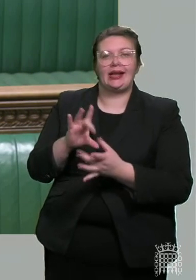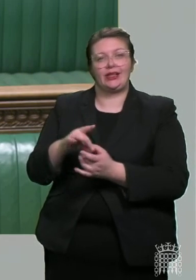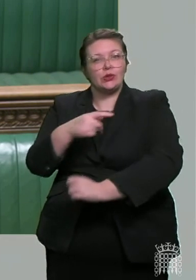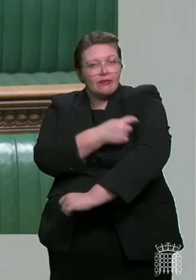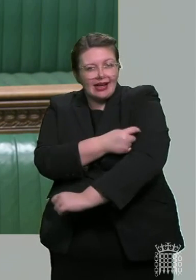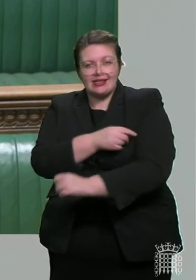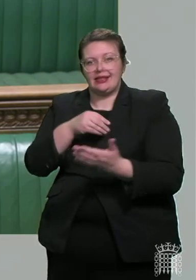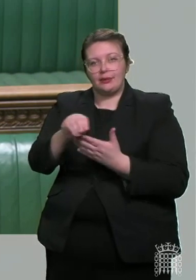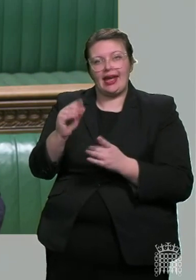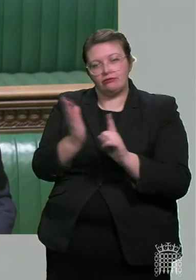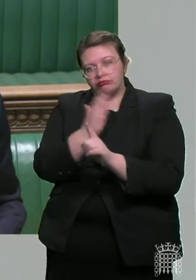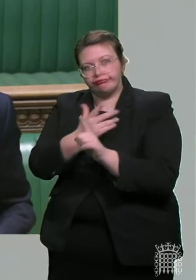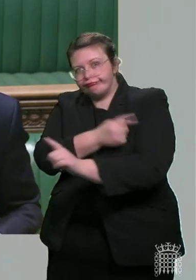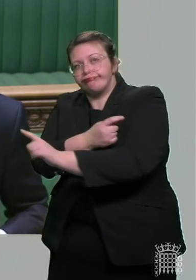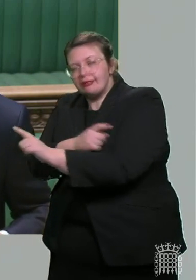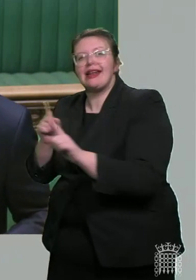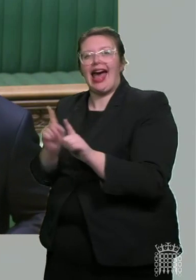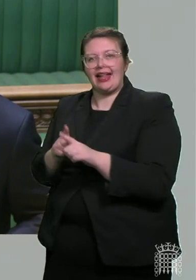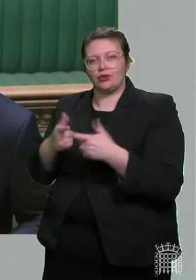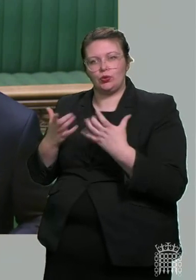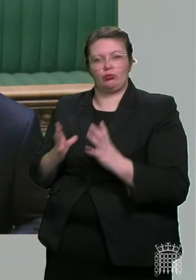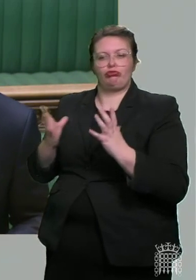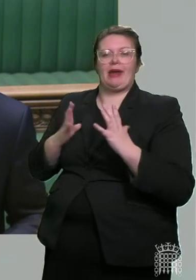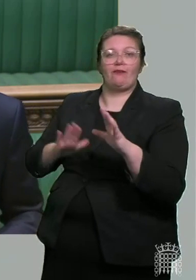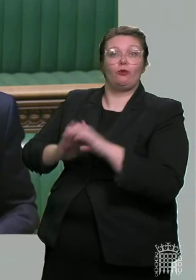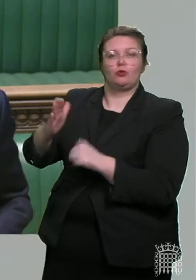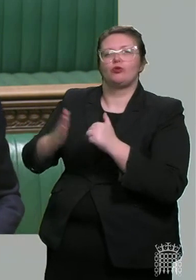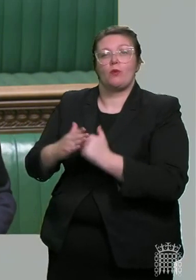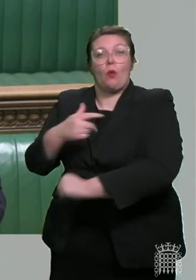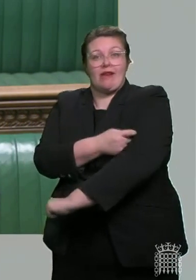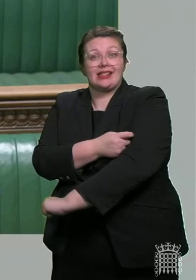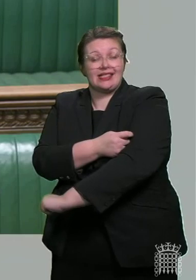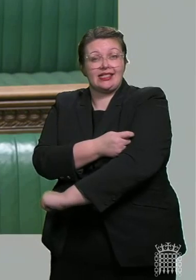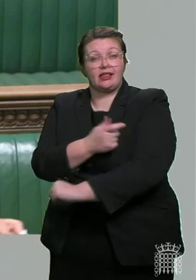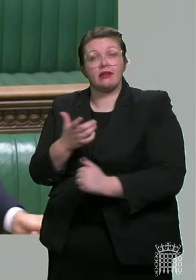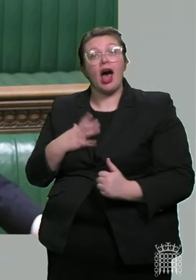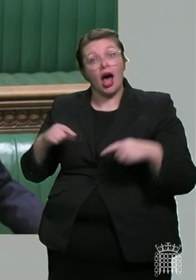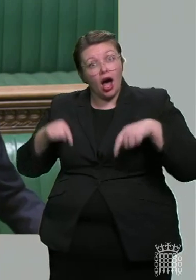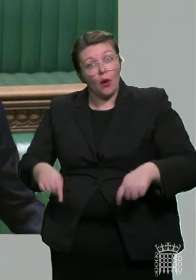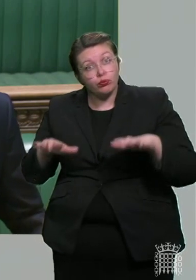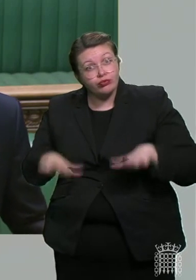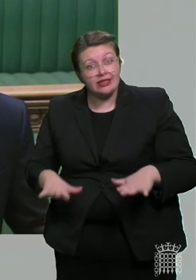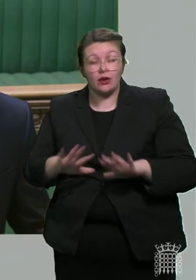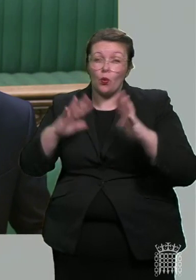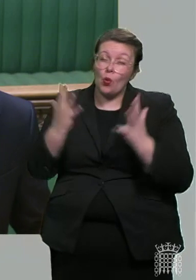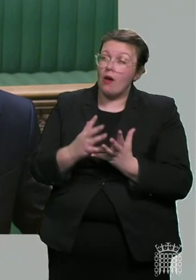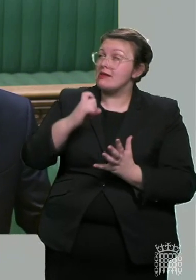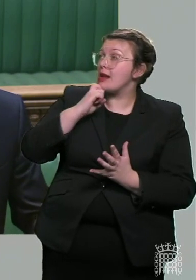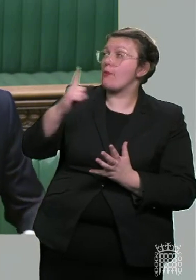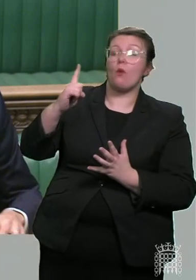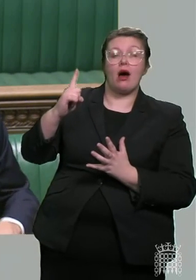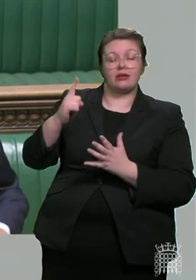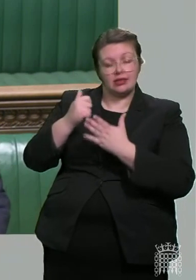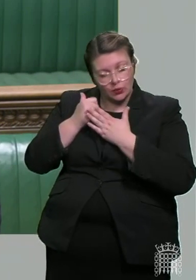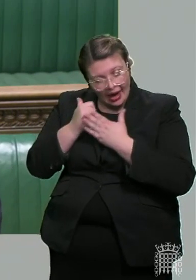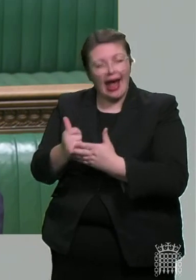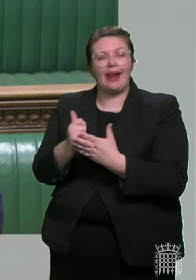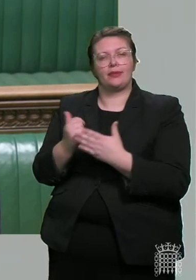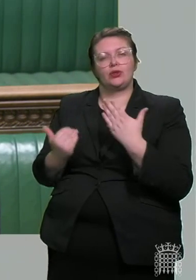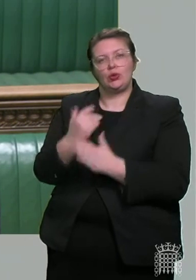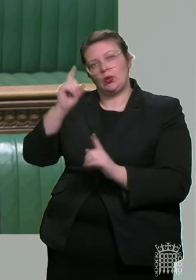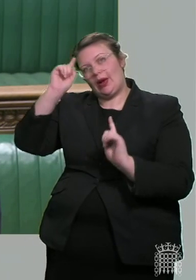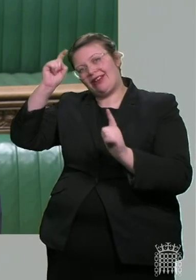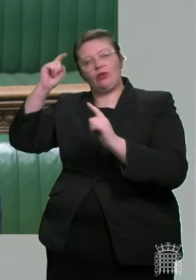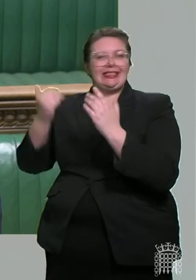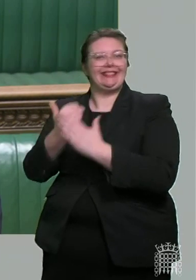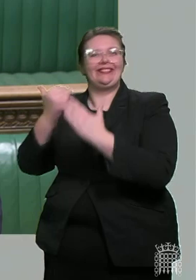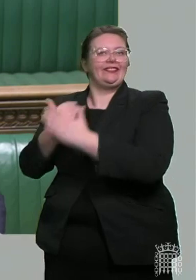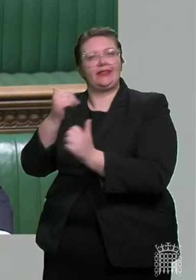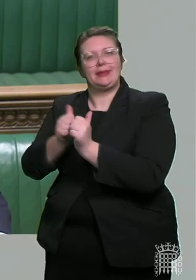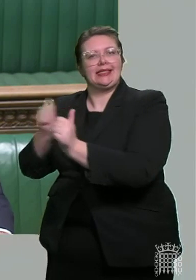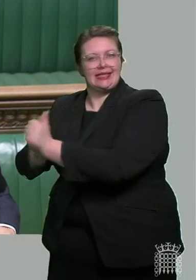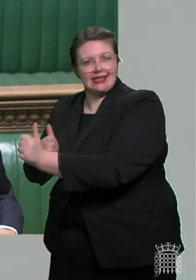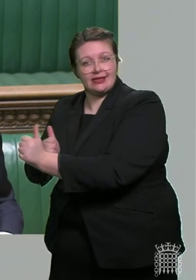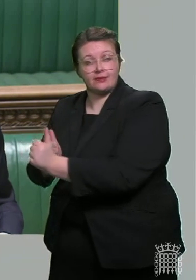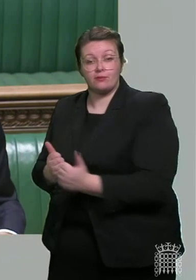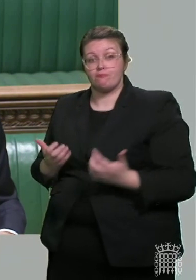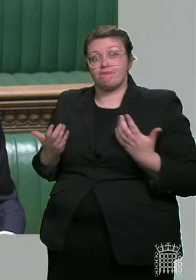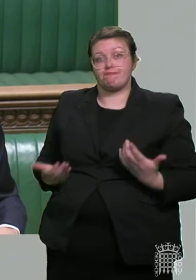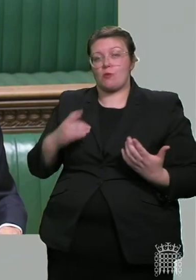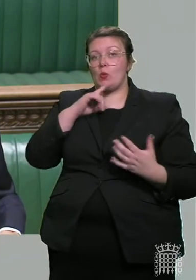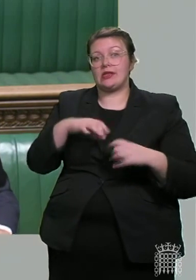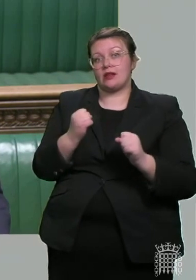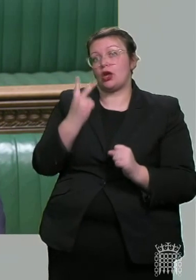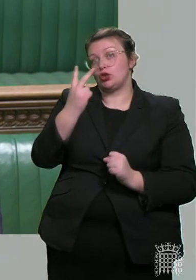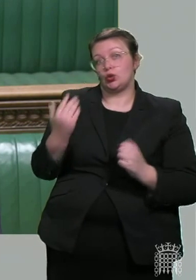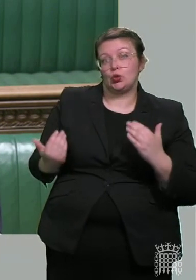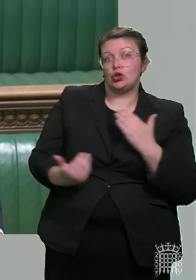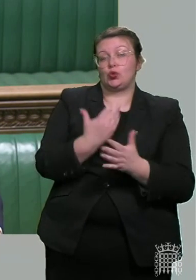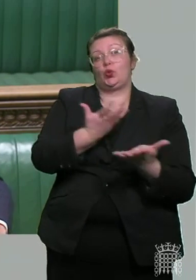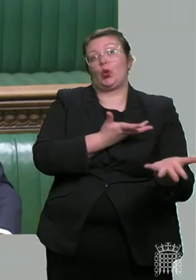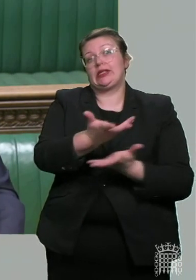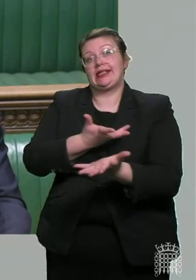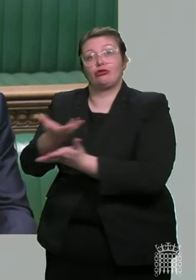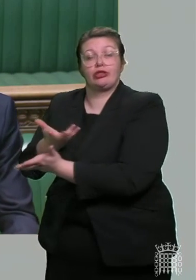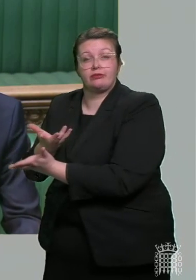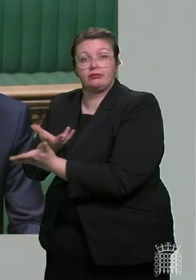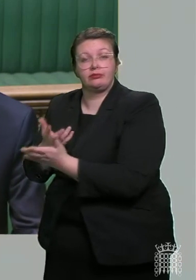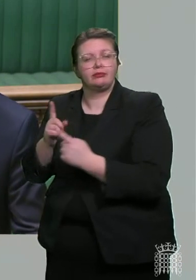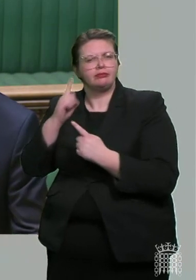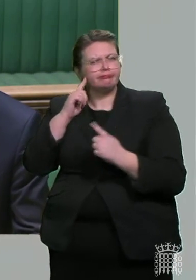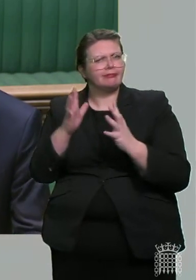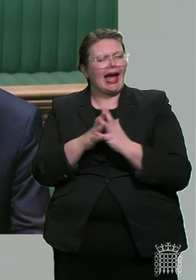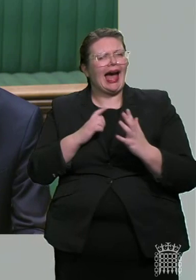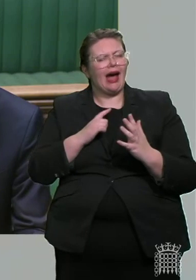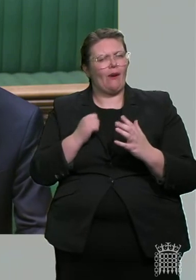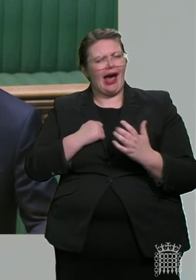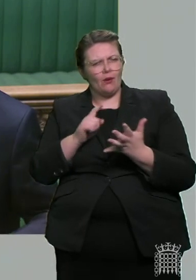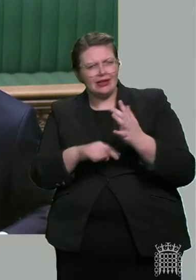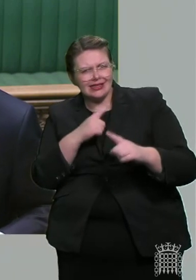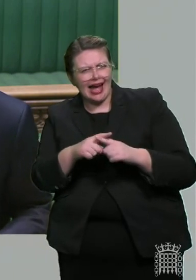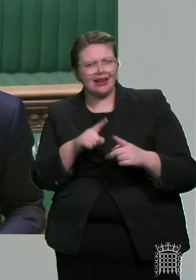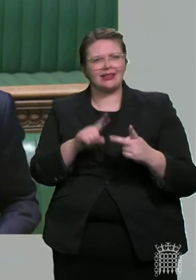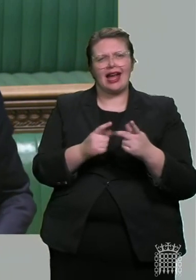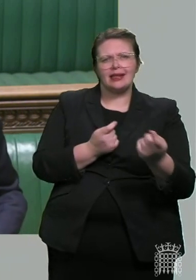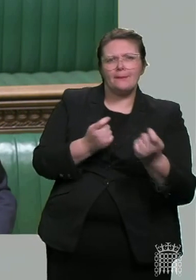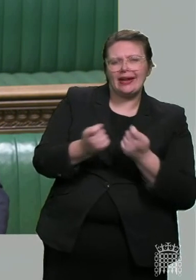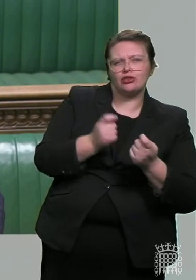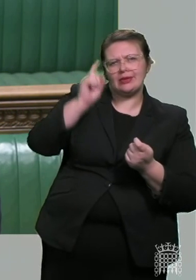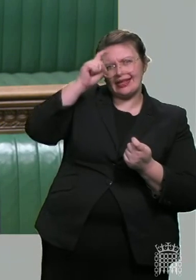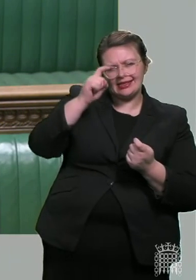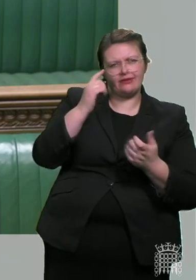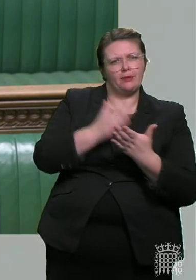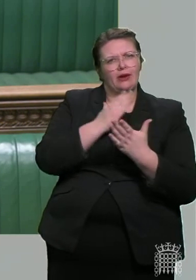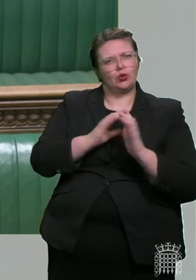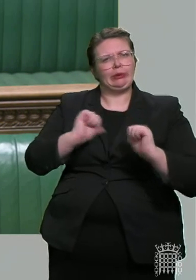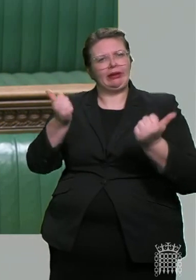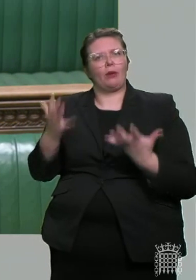I want to make the UK the best place in the world for high growth, innovative companies, so I am launching two wide-ranging consultations today to make sure our research and development tax reliefs—and our enterprise management incentives—are internationally competitive.